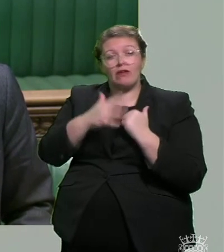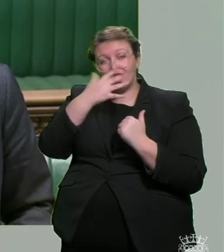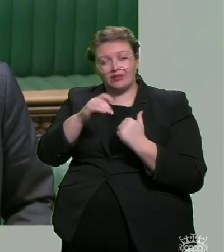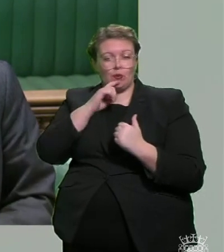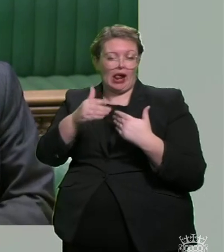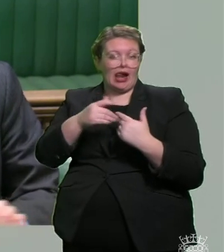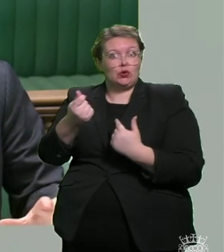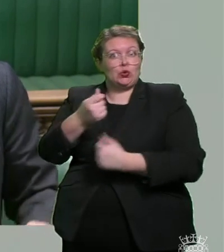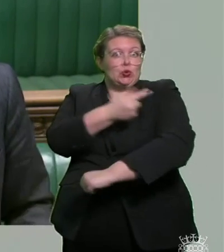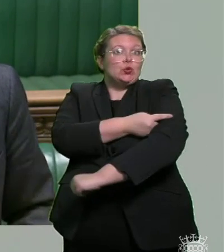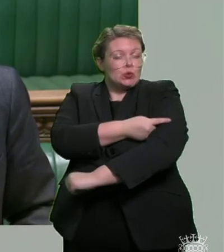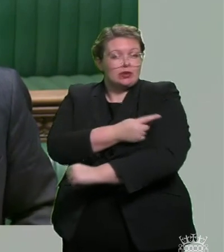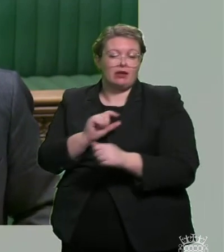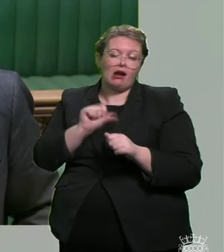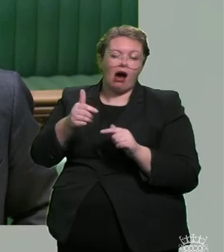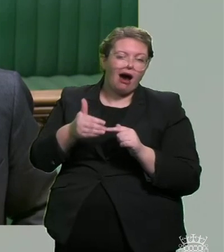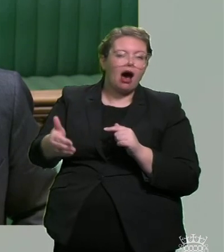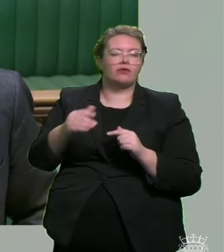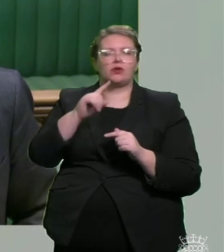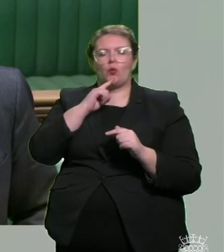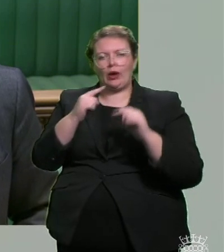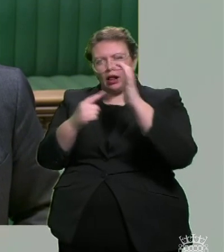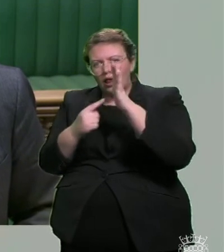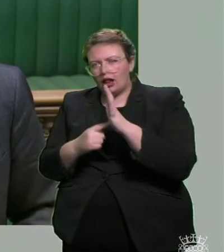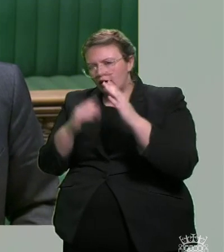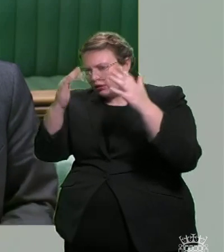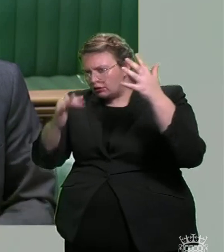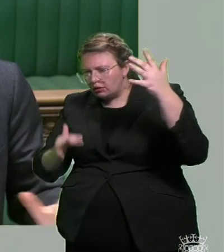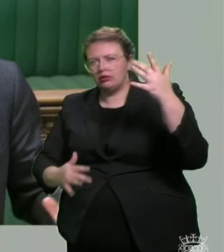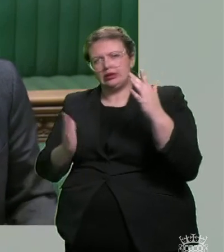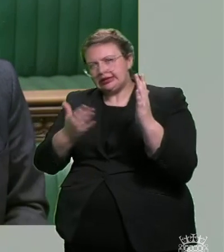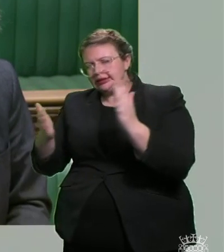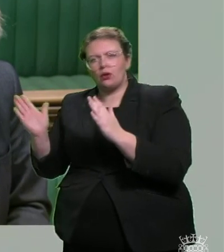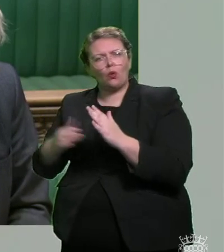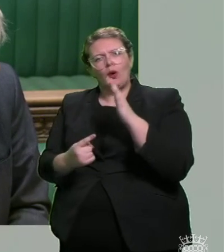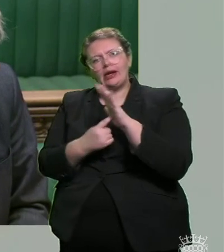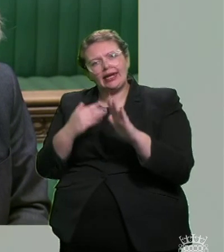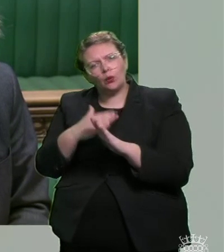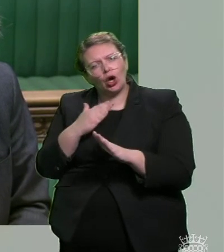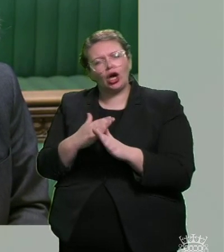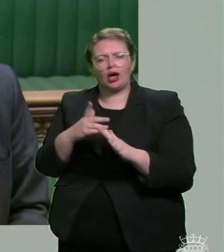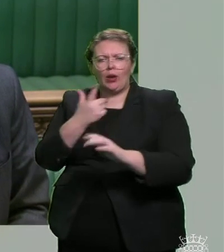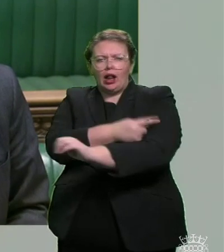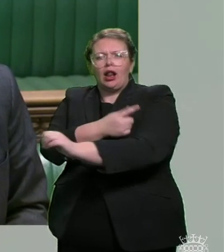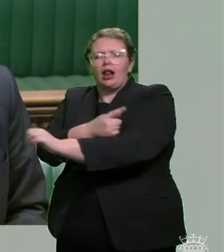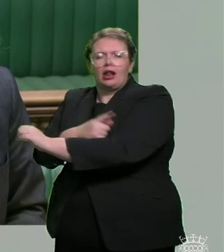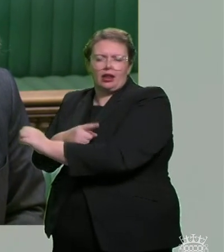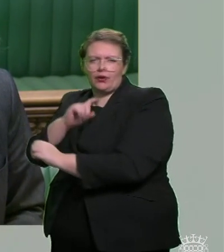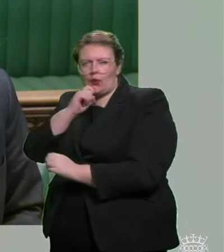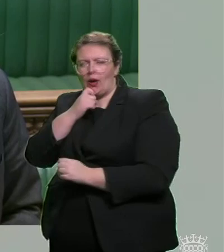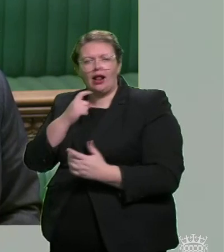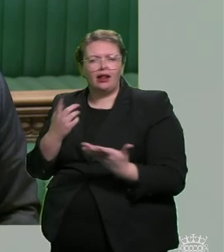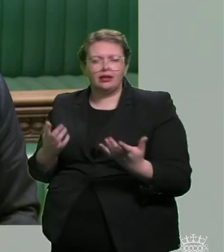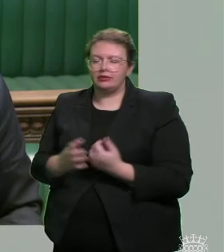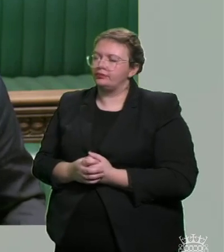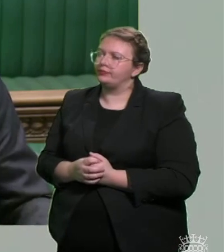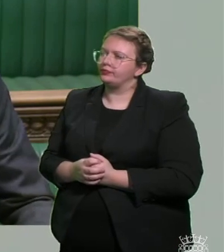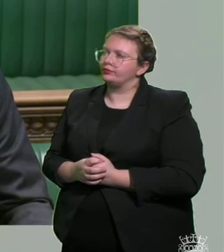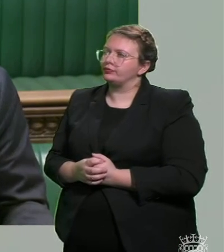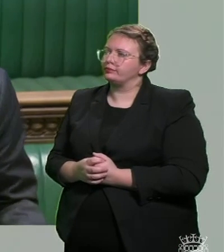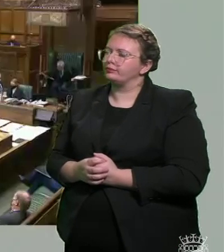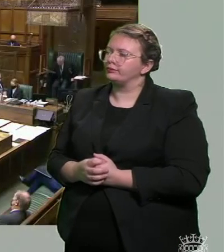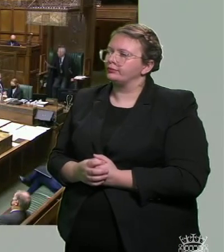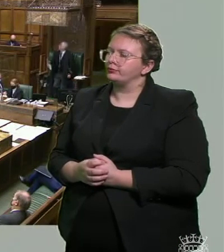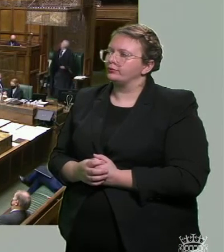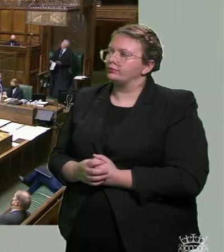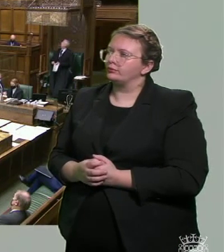After that, we want to get down to all key workers who come into regular contact with others who may be exposed to the virus.